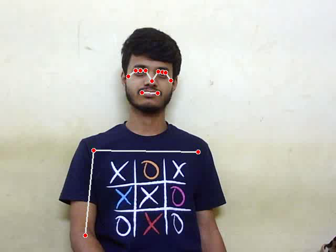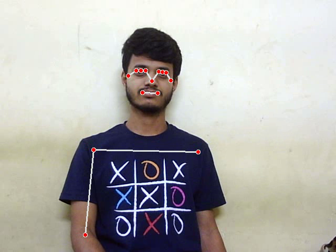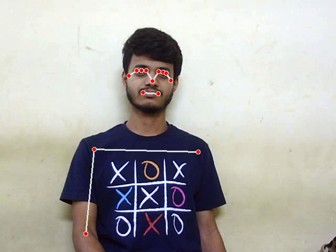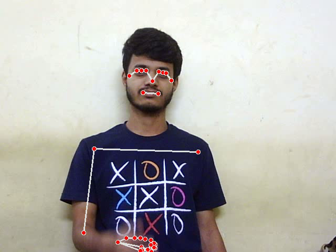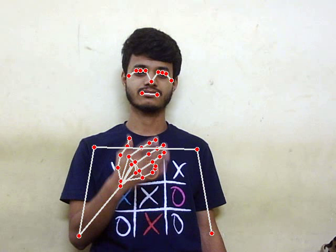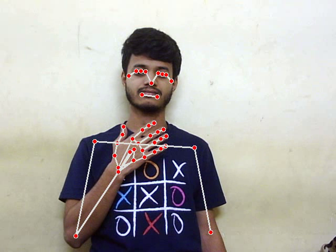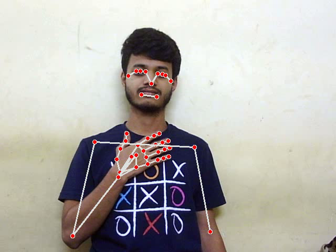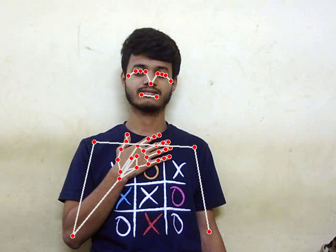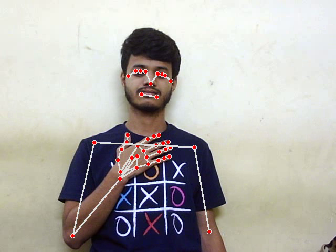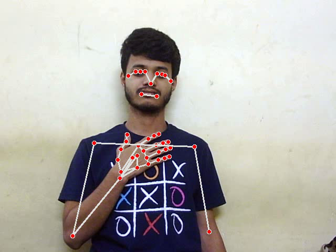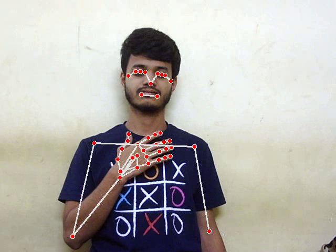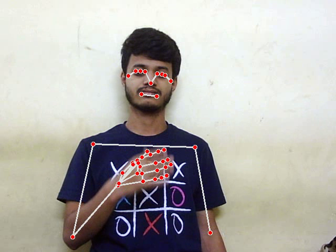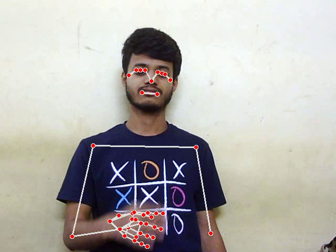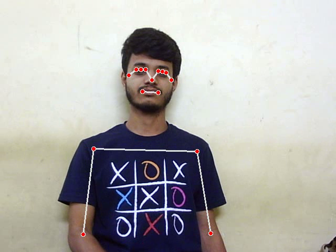my